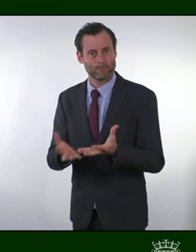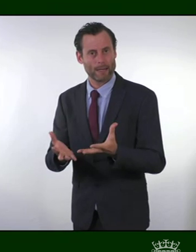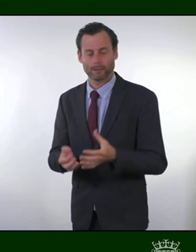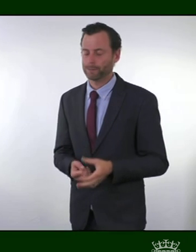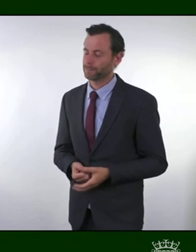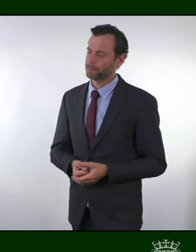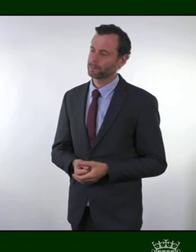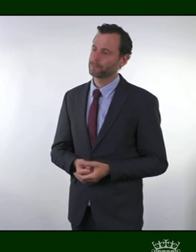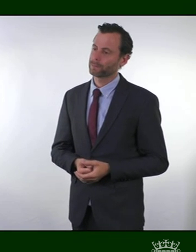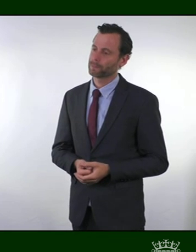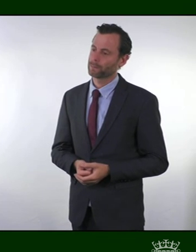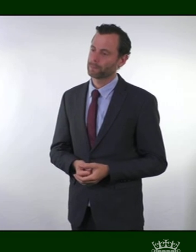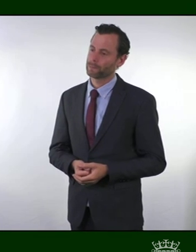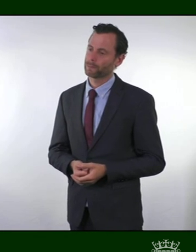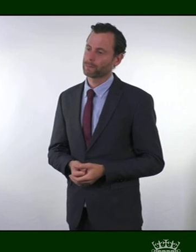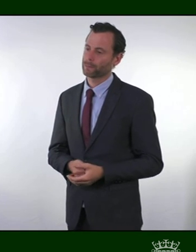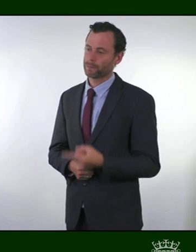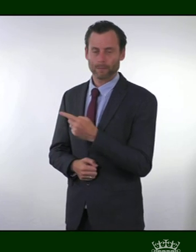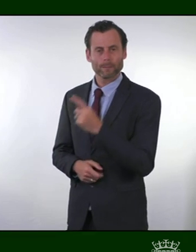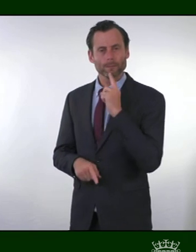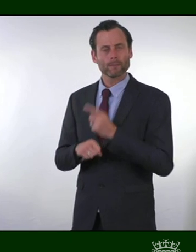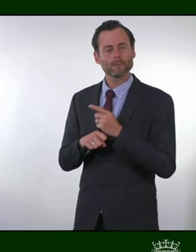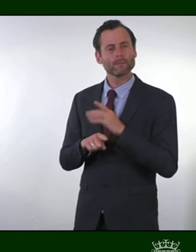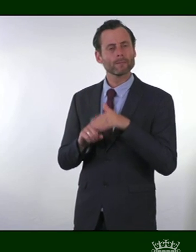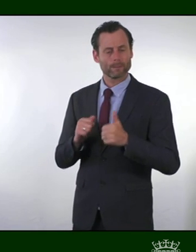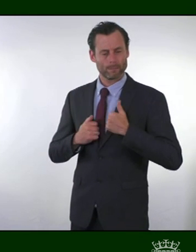The honourable Lady spoke about furlough.